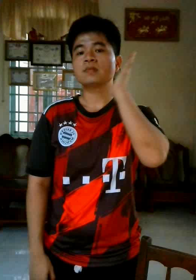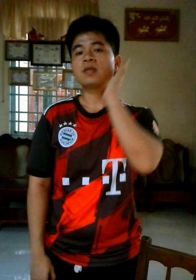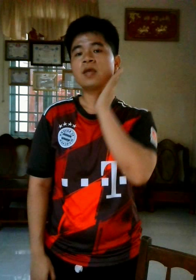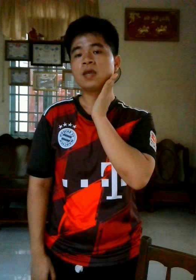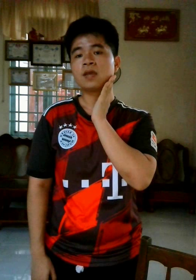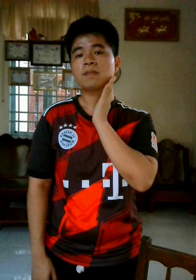dep